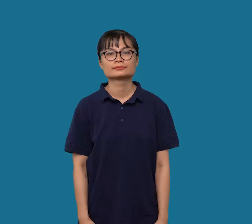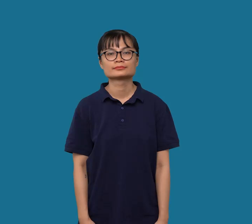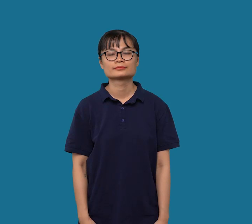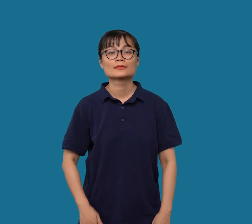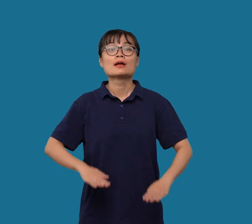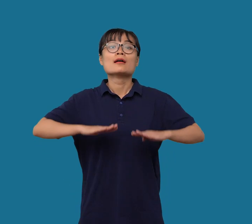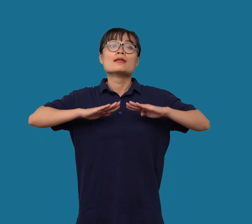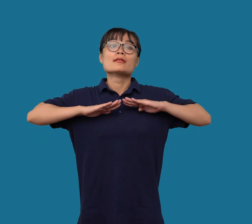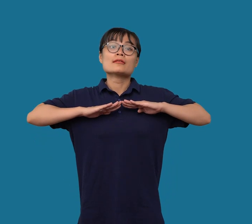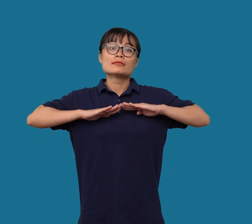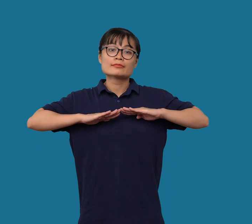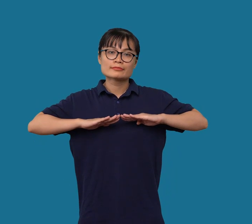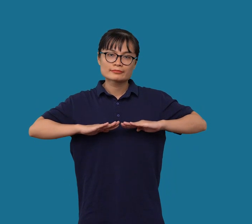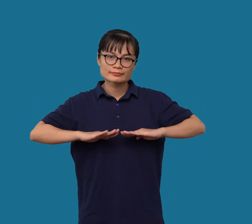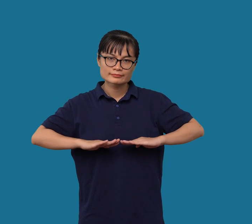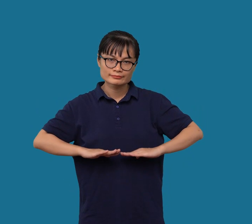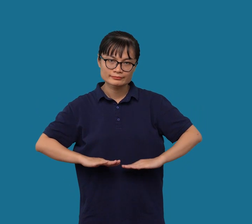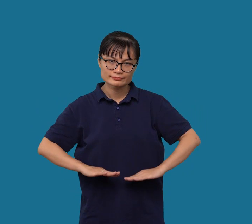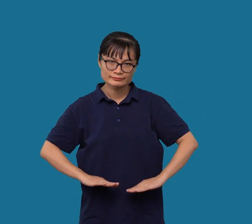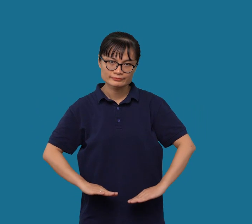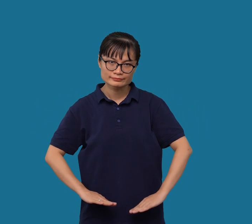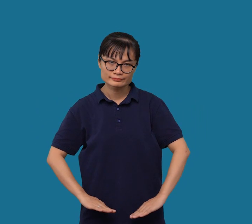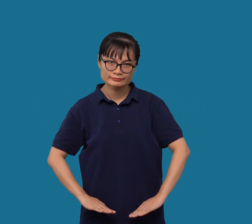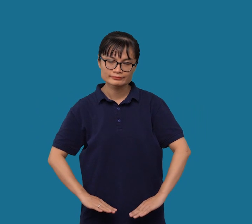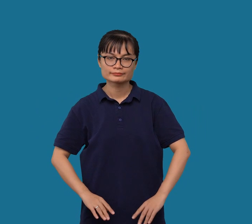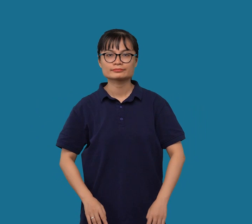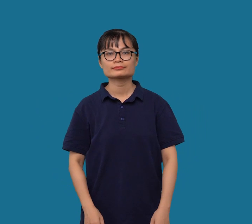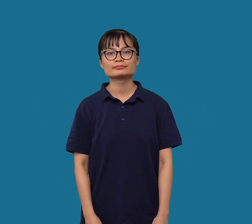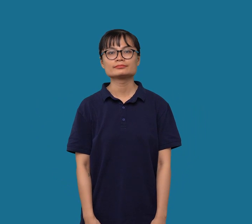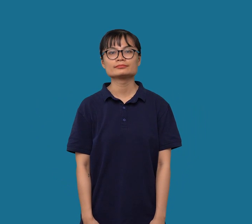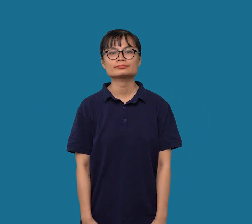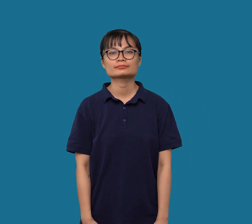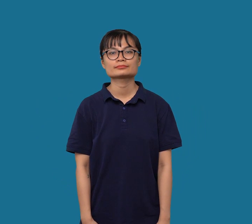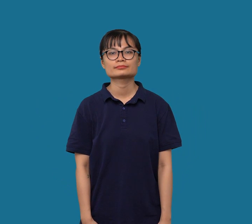yên tâm